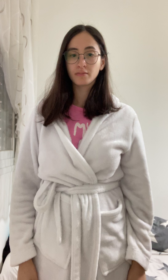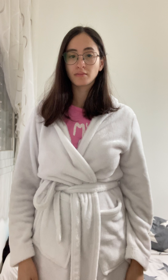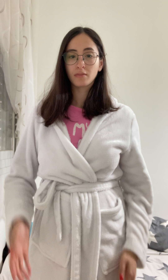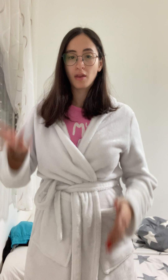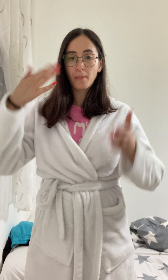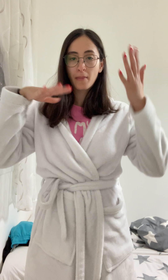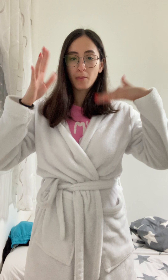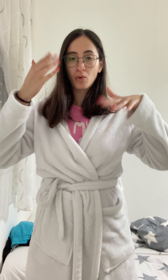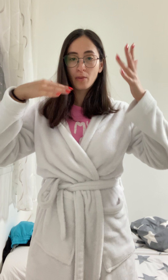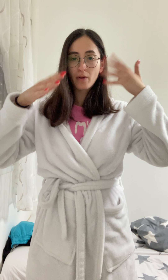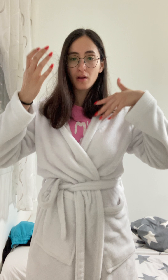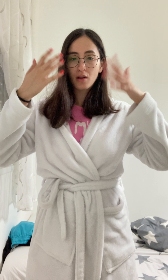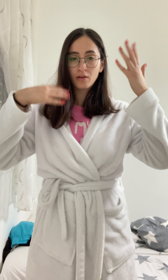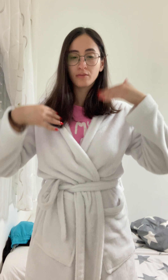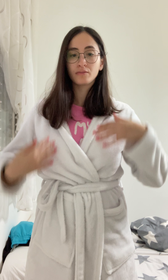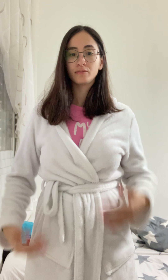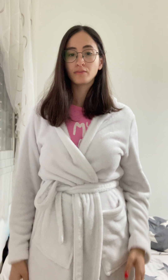מבולבל